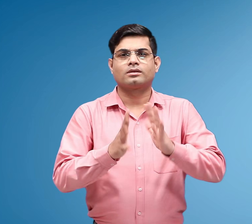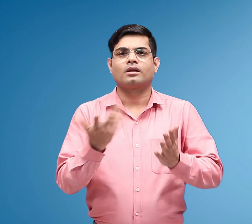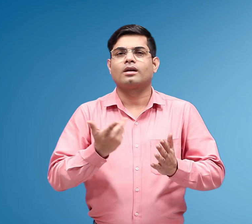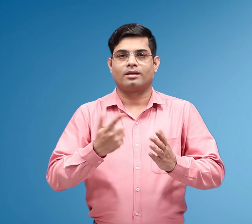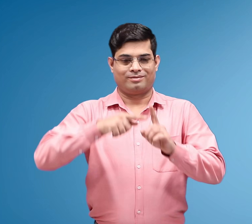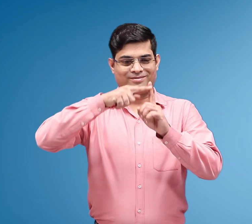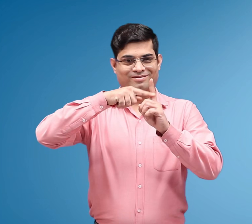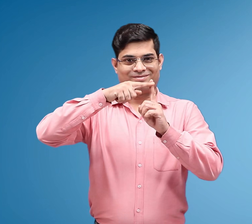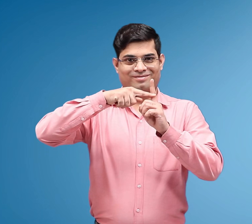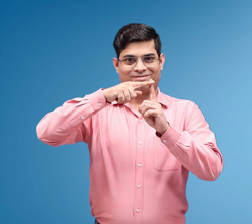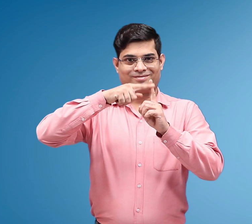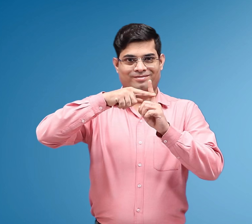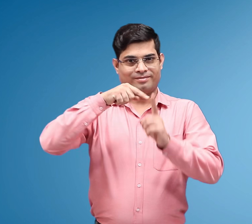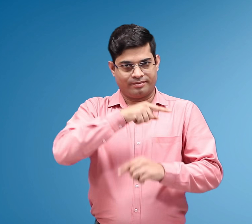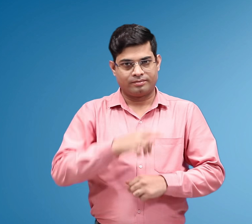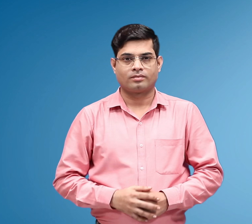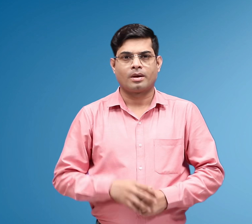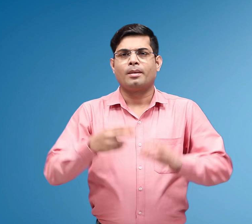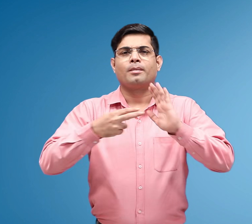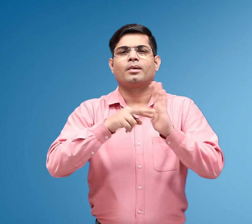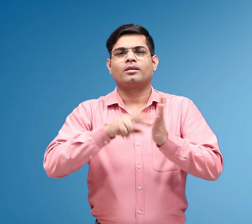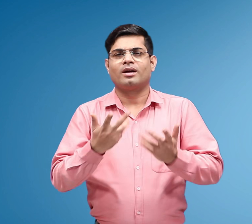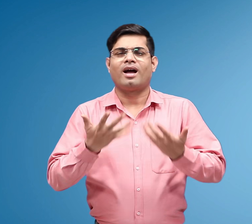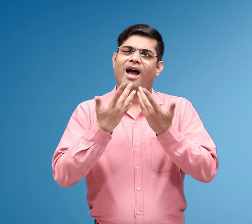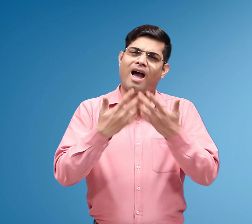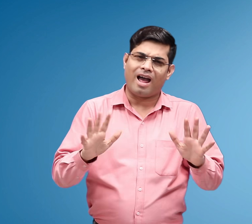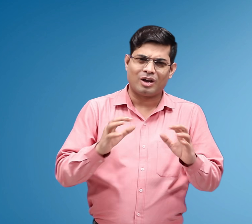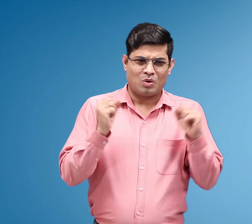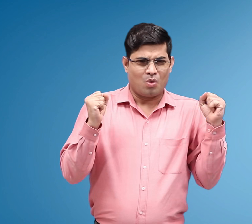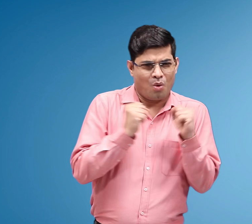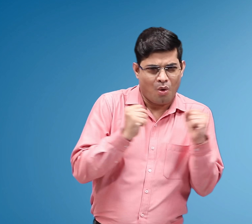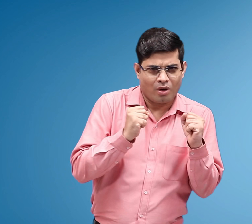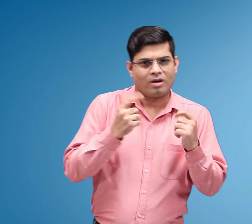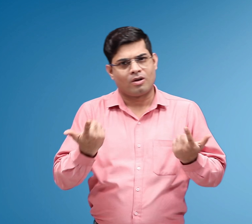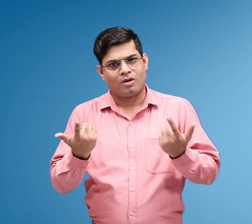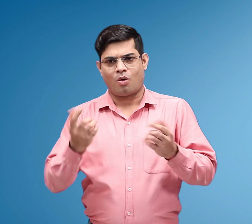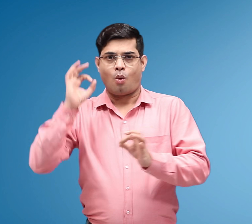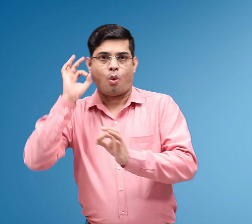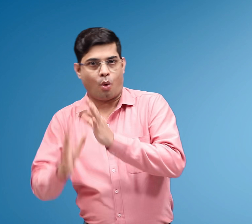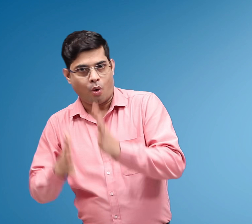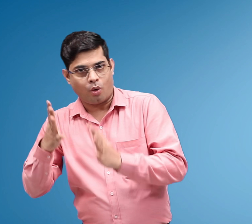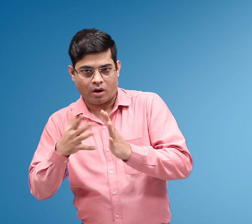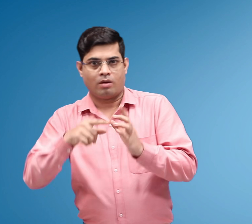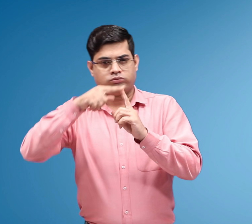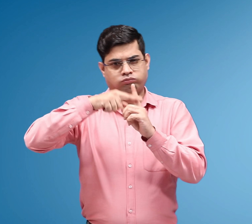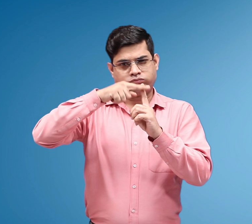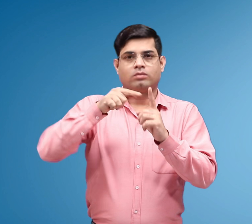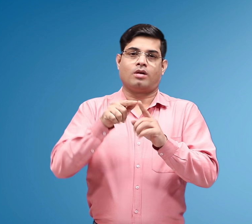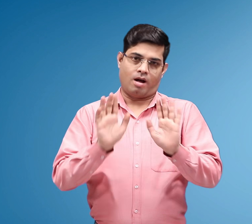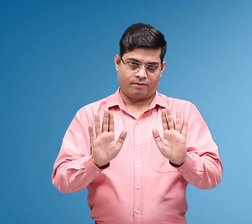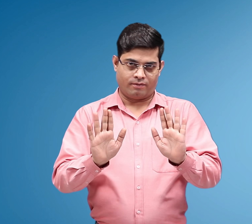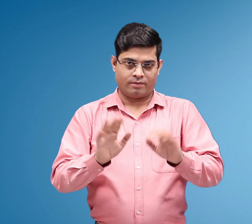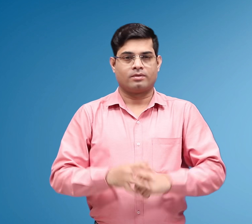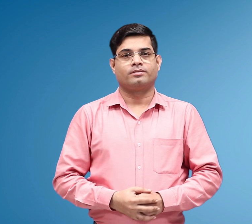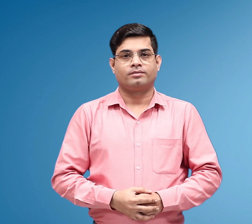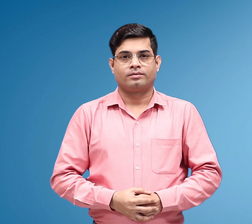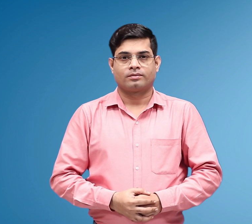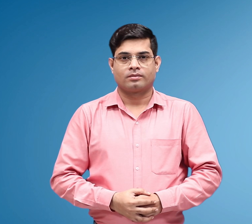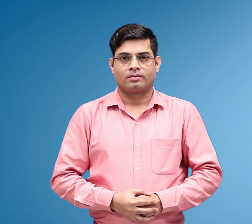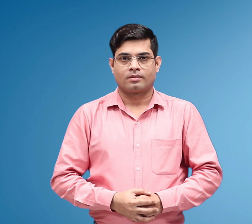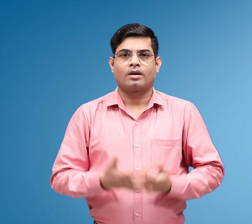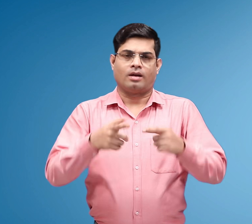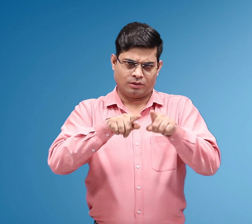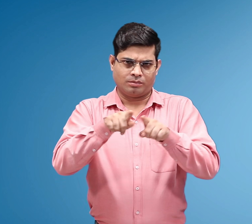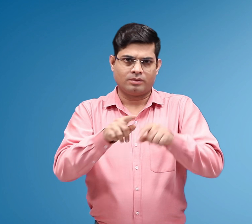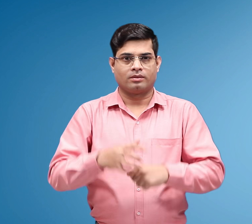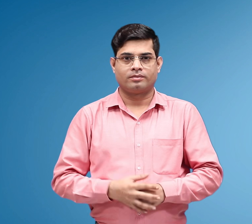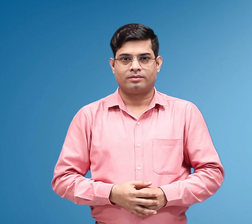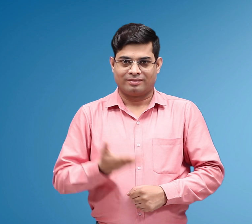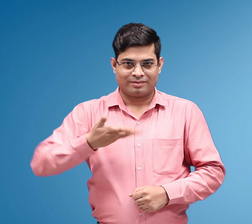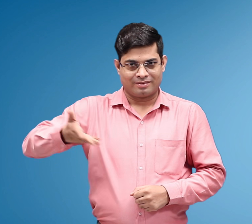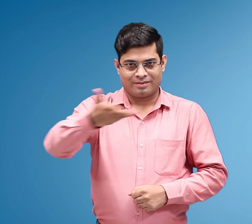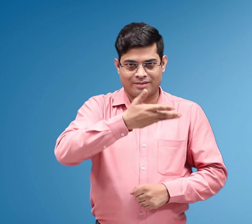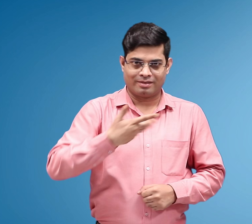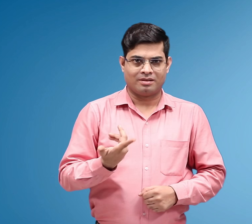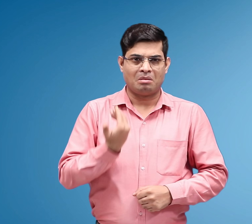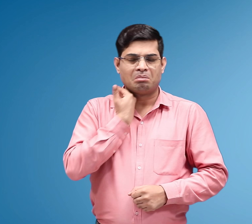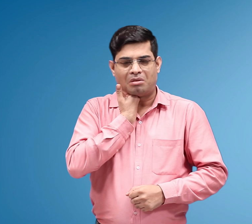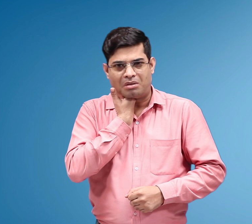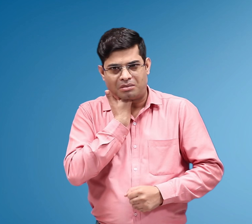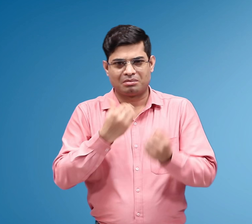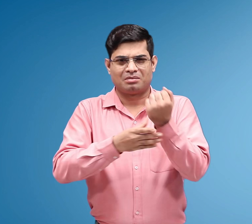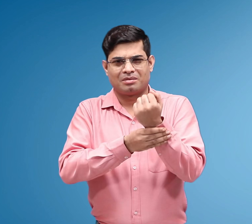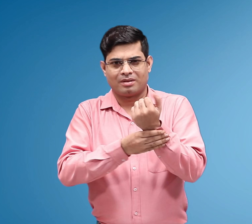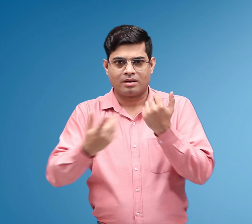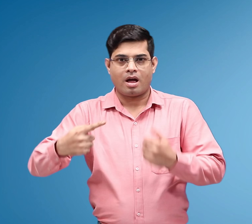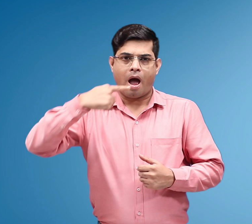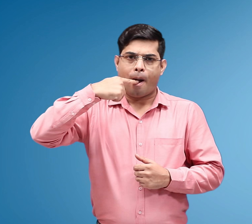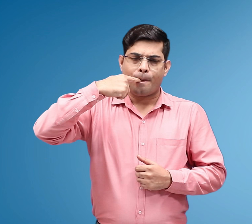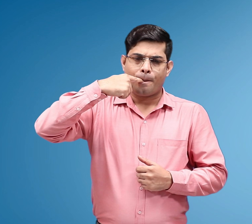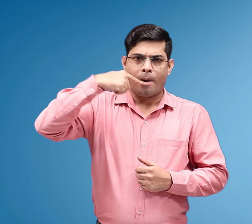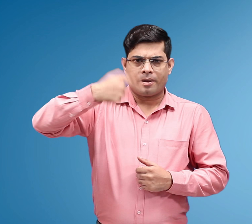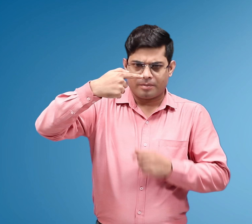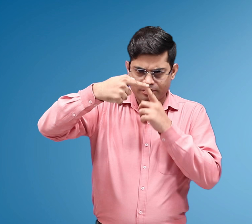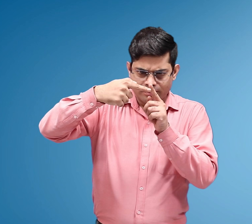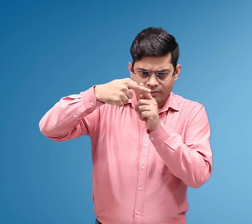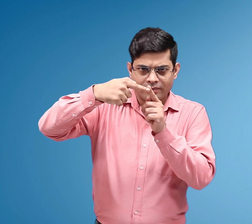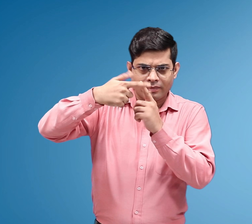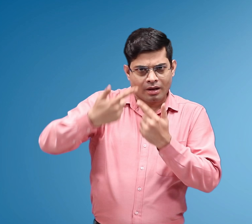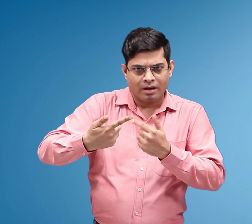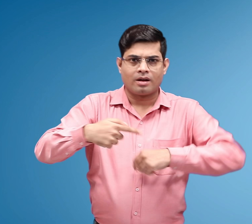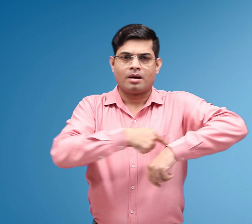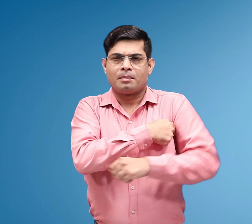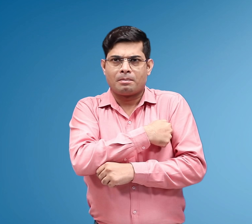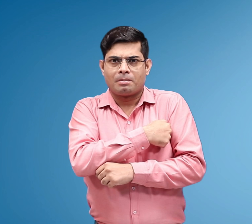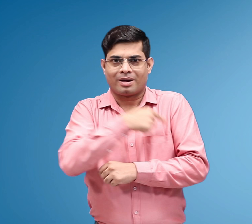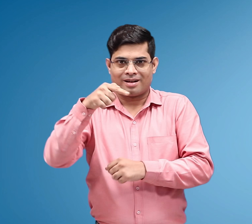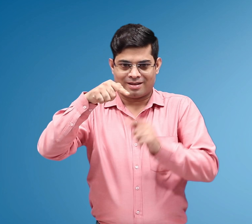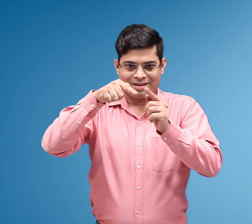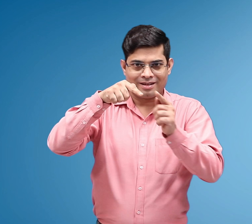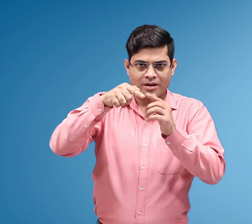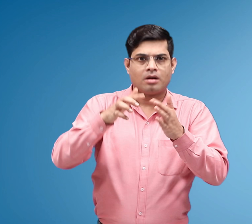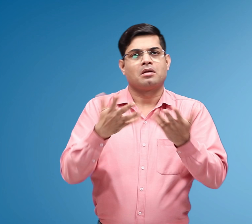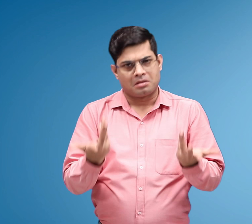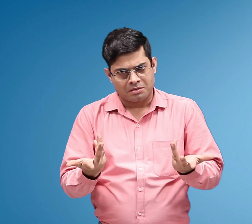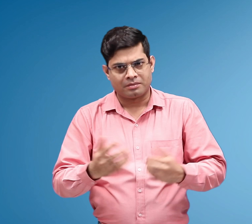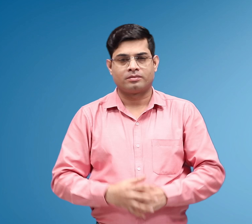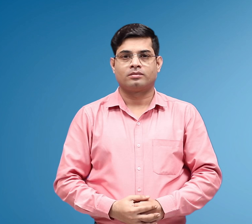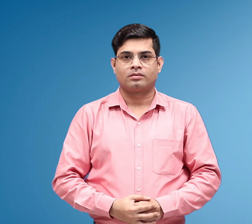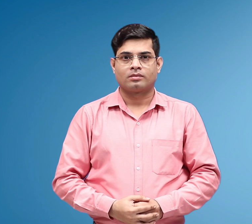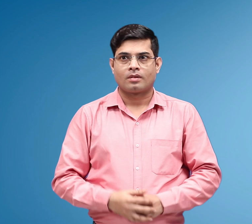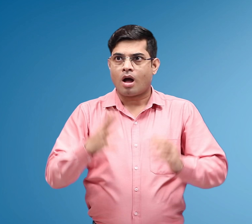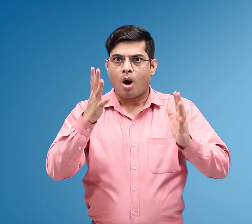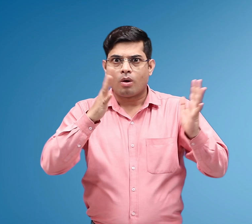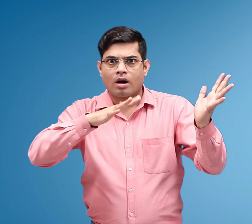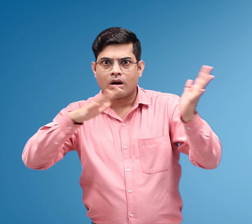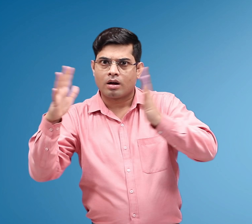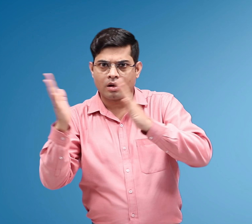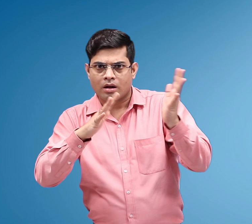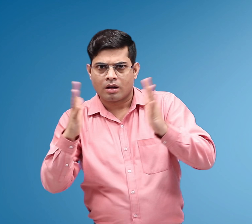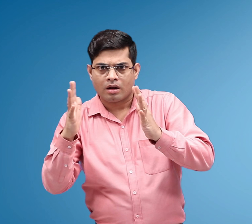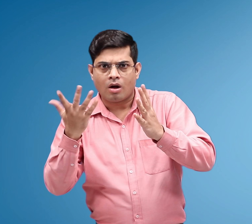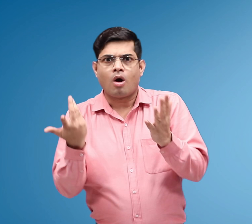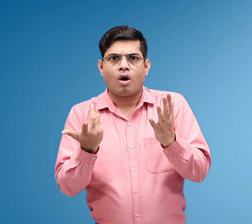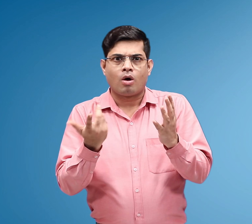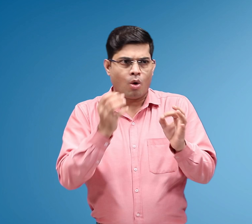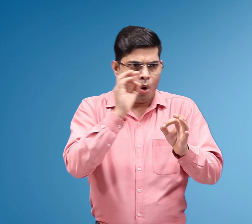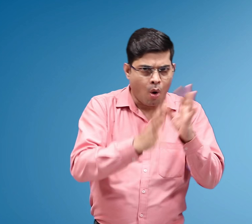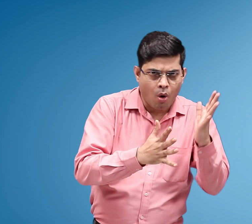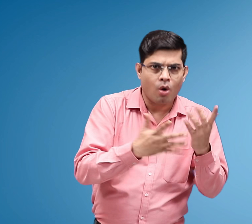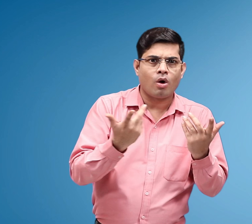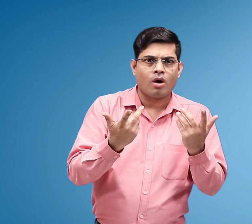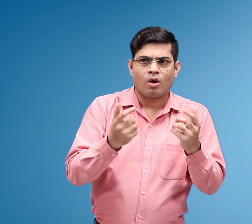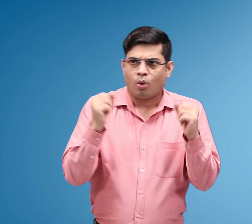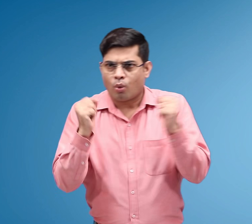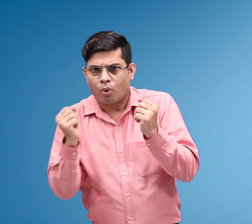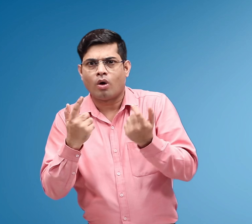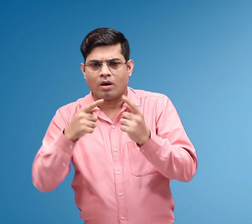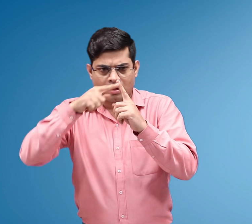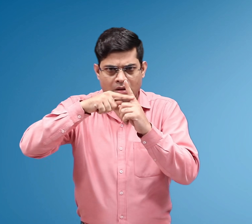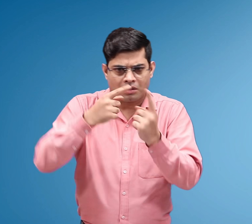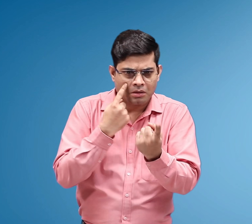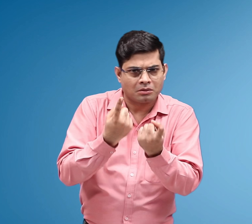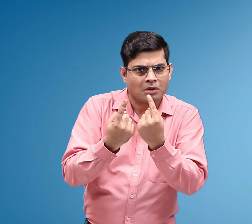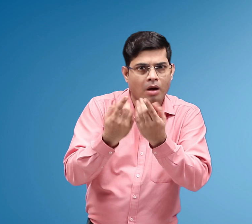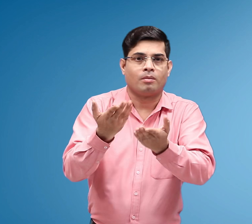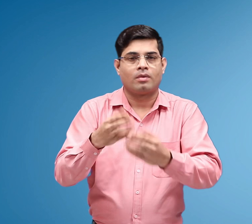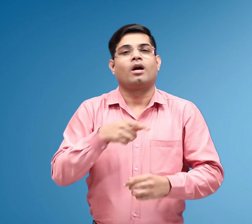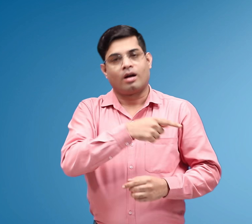This sign means temperature. It is a measure of how hot or cold something is. For example, when we are sick, we use thermometers to measure our temperature. Or we can measure the temperature of the air around us to see how hot or cold it is.